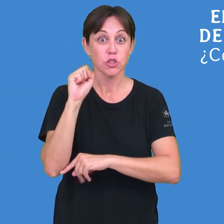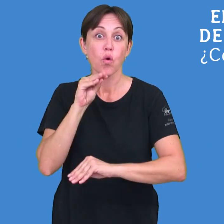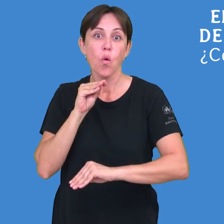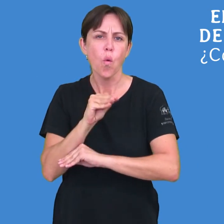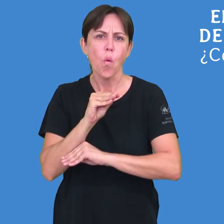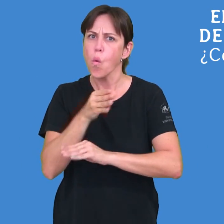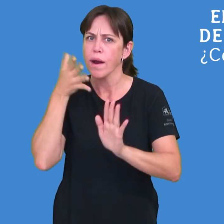cuidar